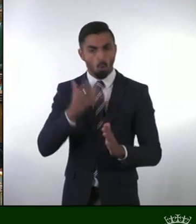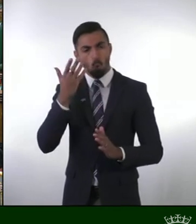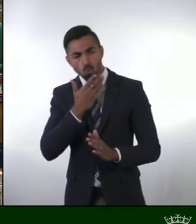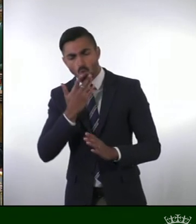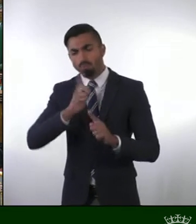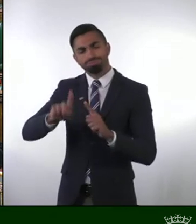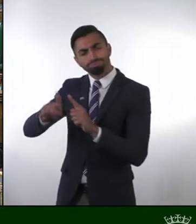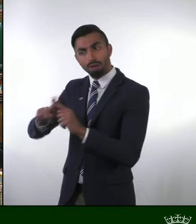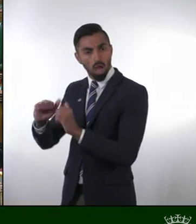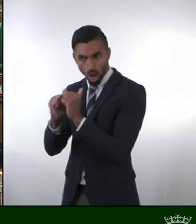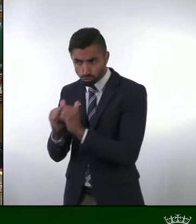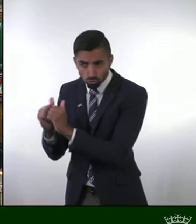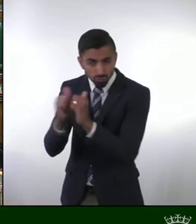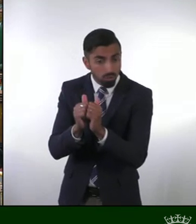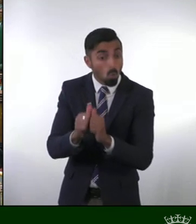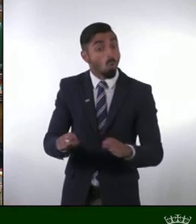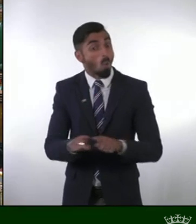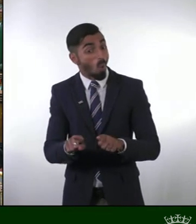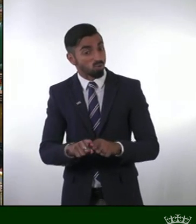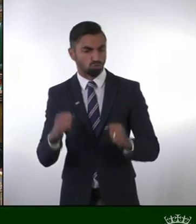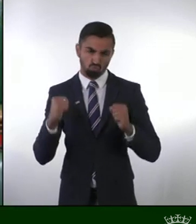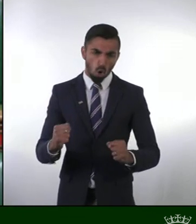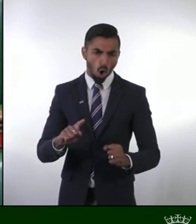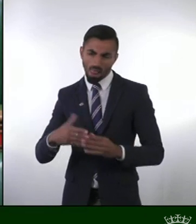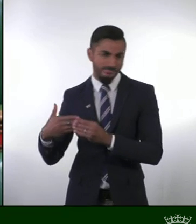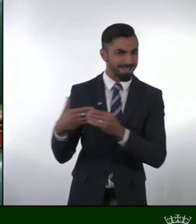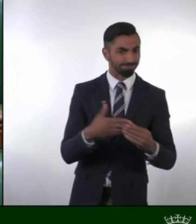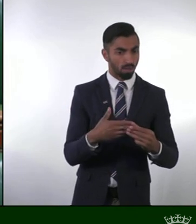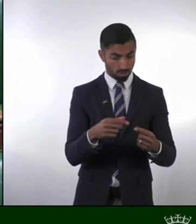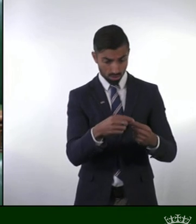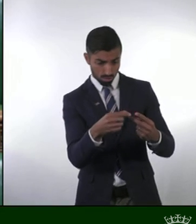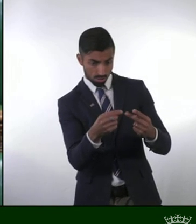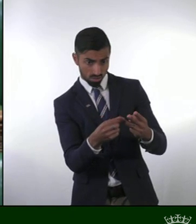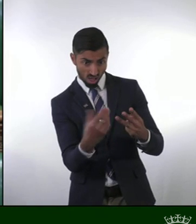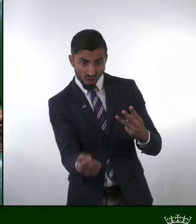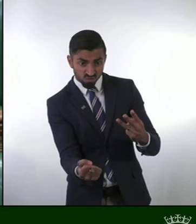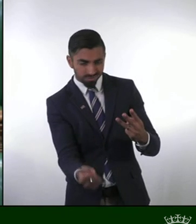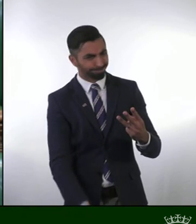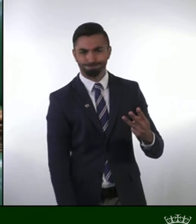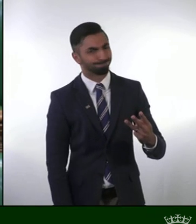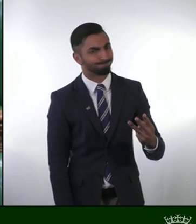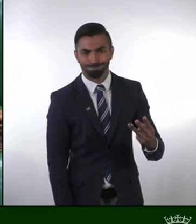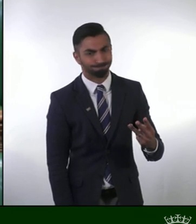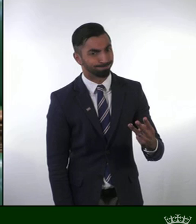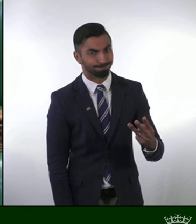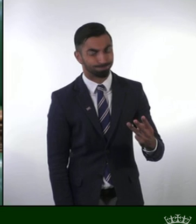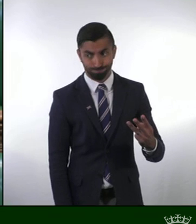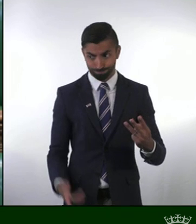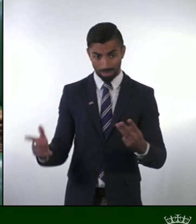All three are missing. The current arrangements lie in tatters; parents have lost confidence in the Government’s approach.